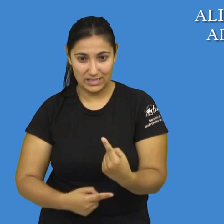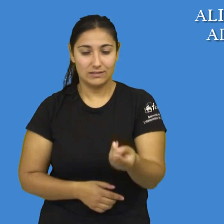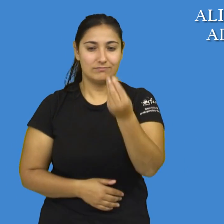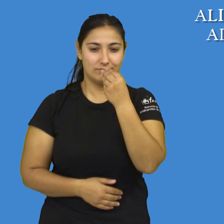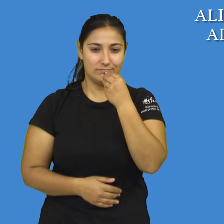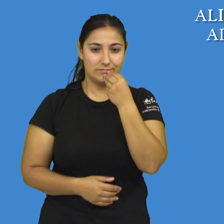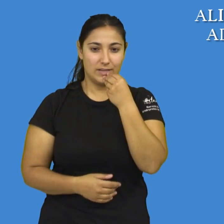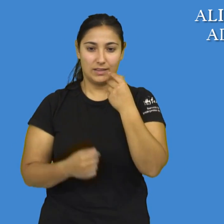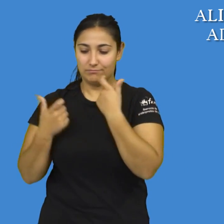comer